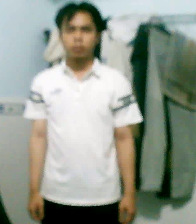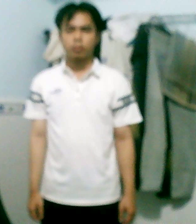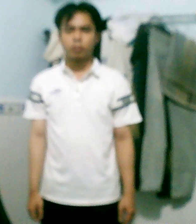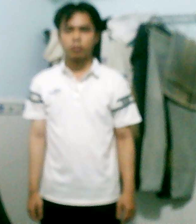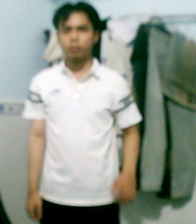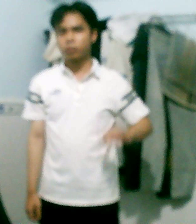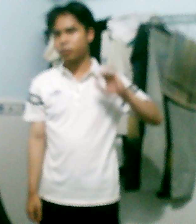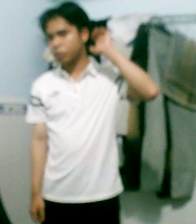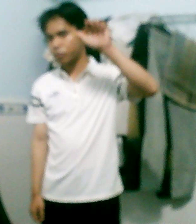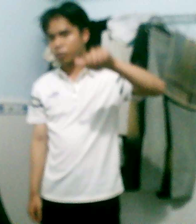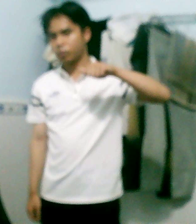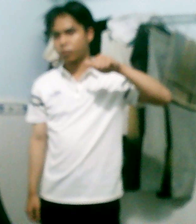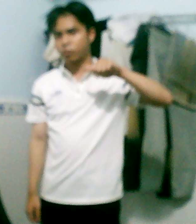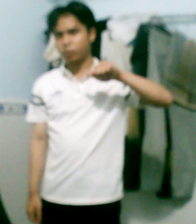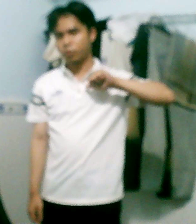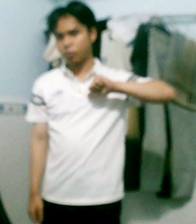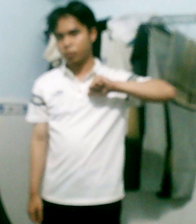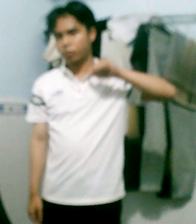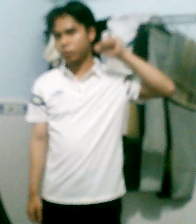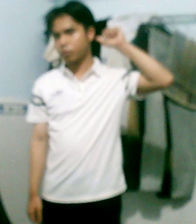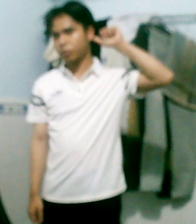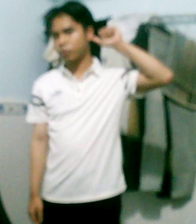thay co